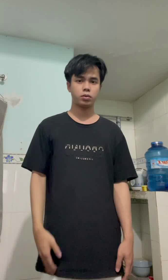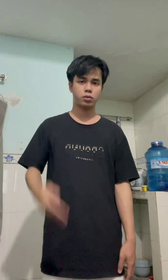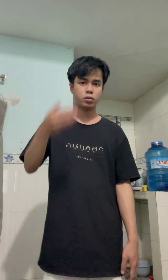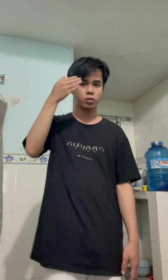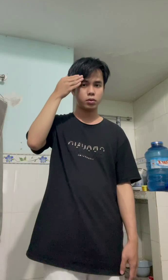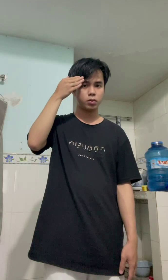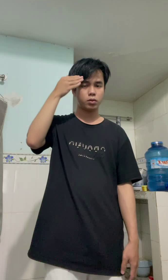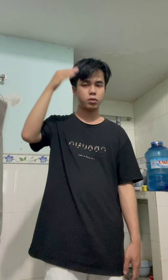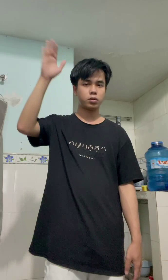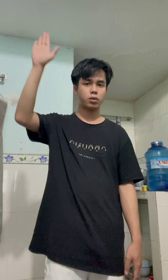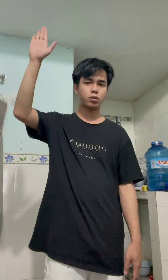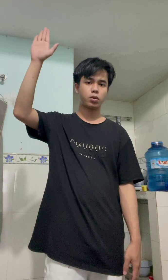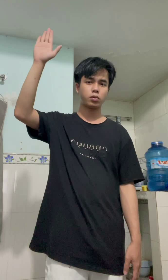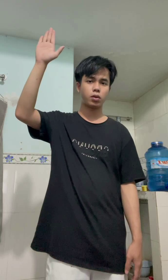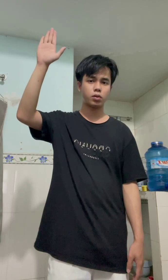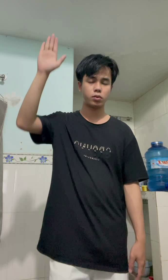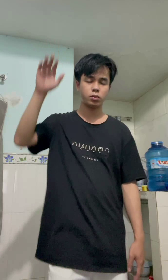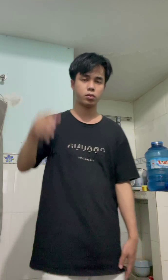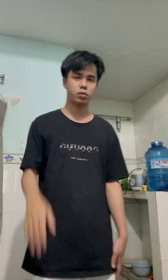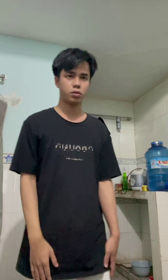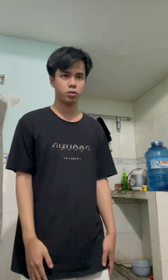khong biet